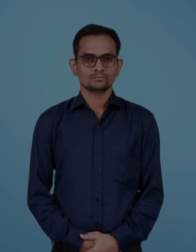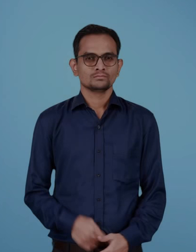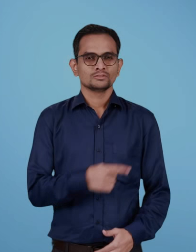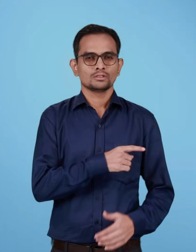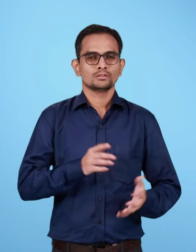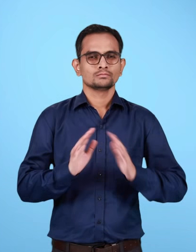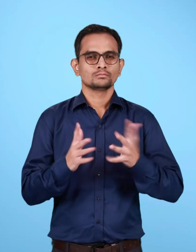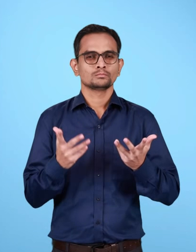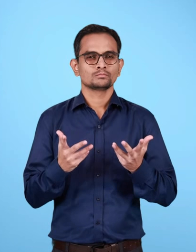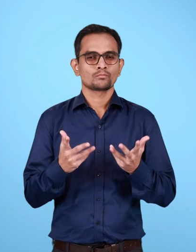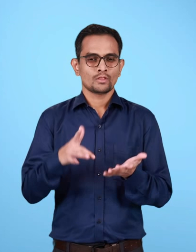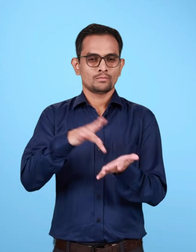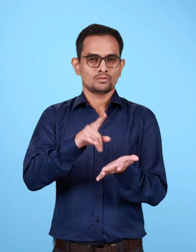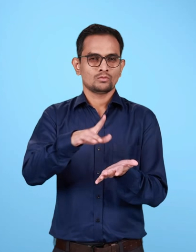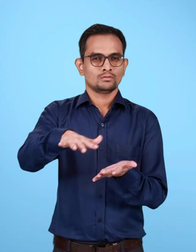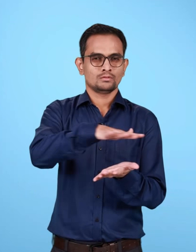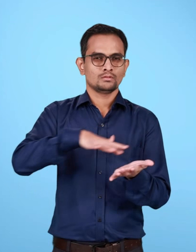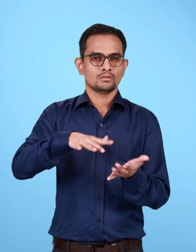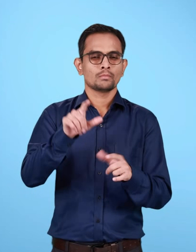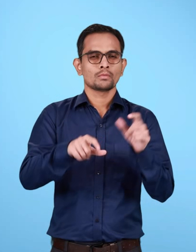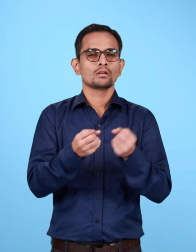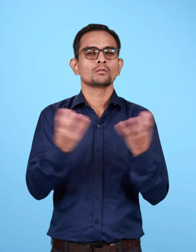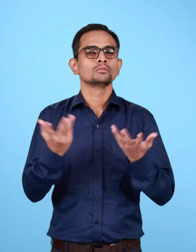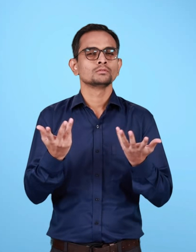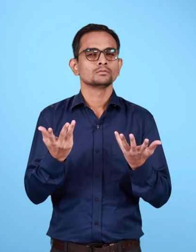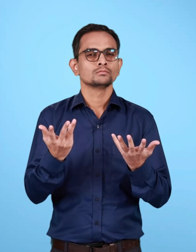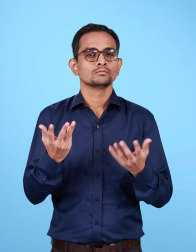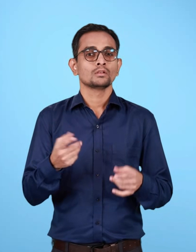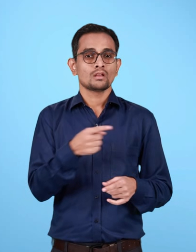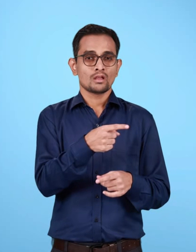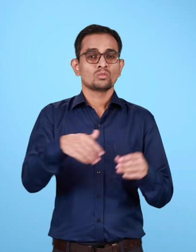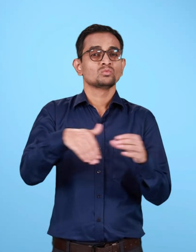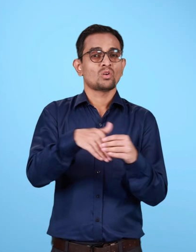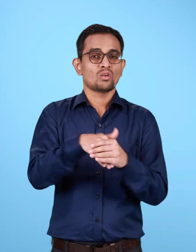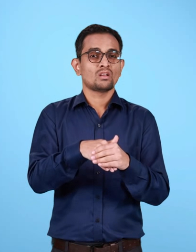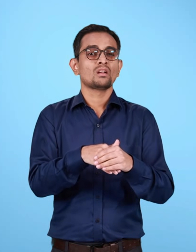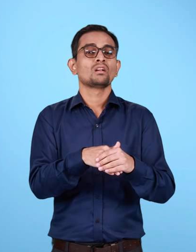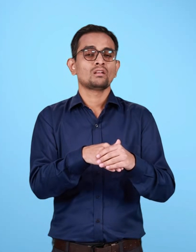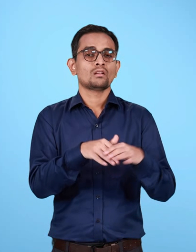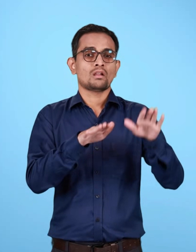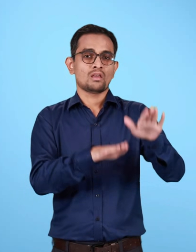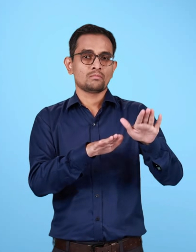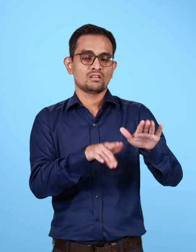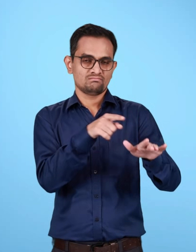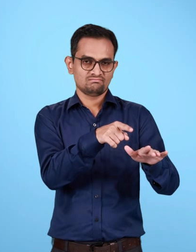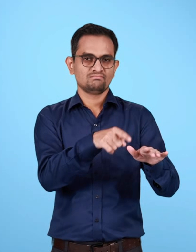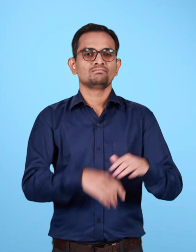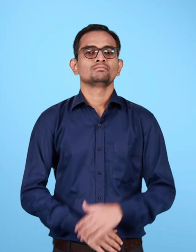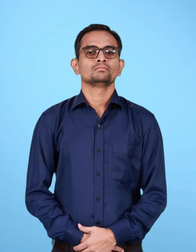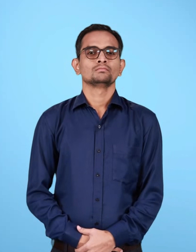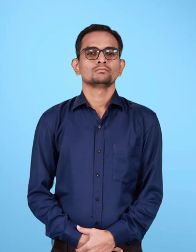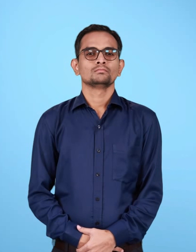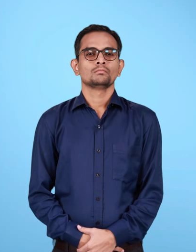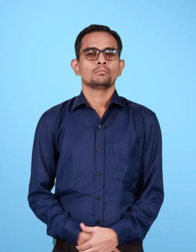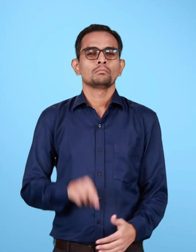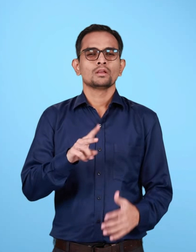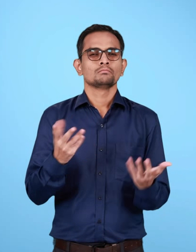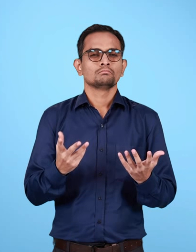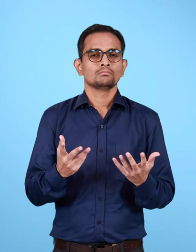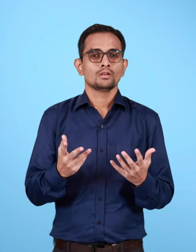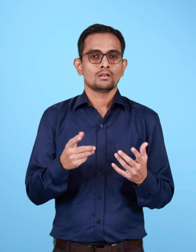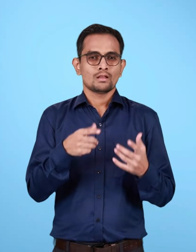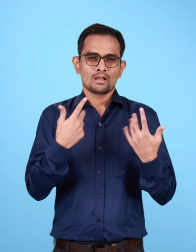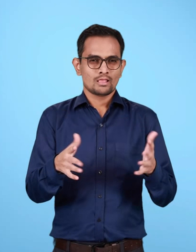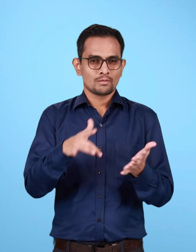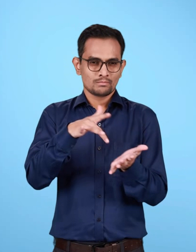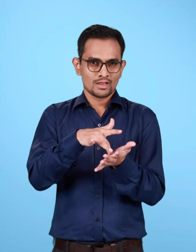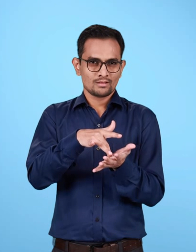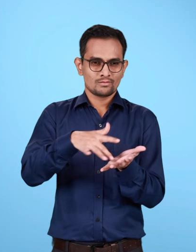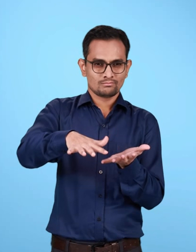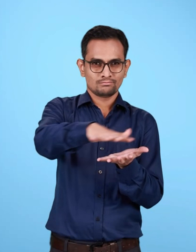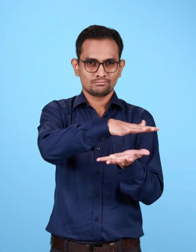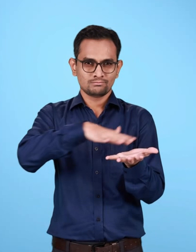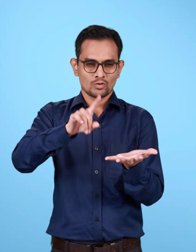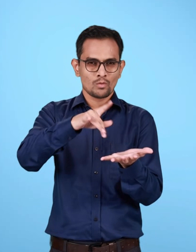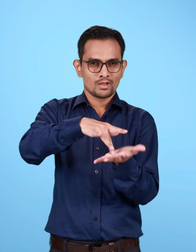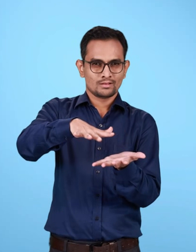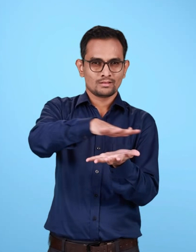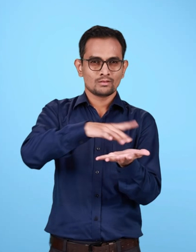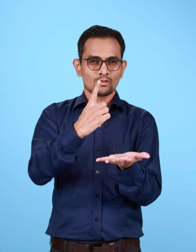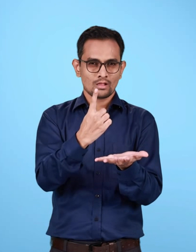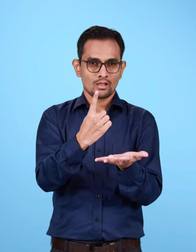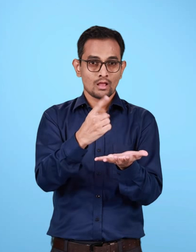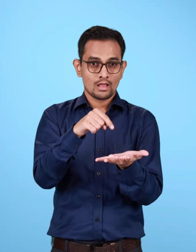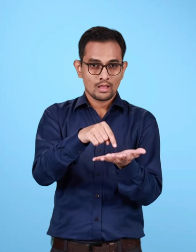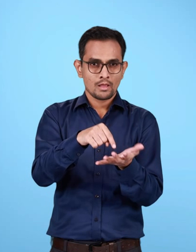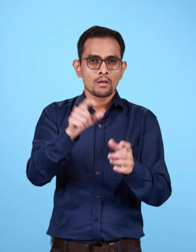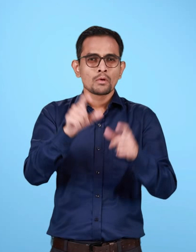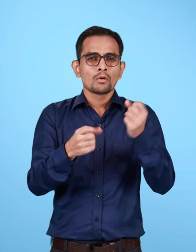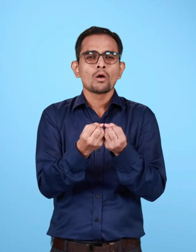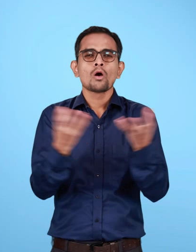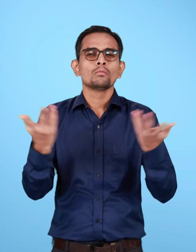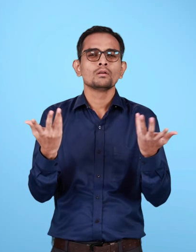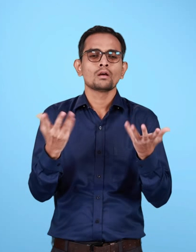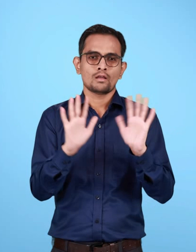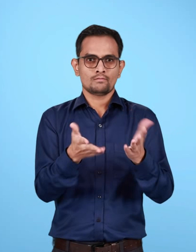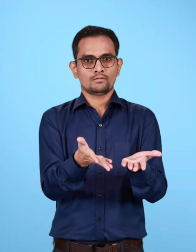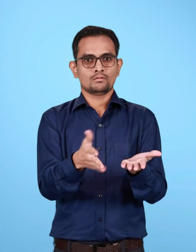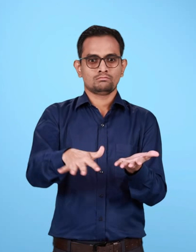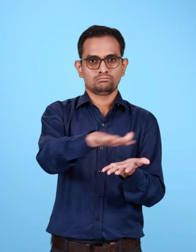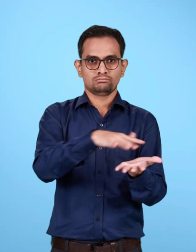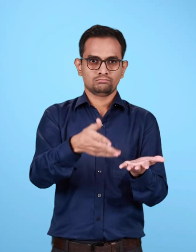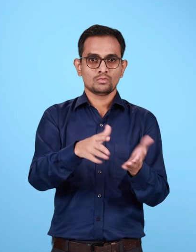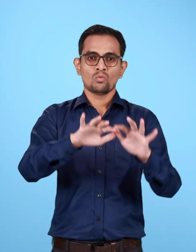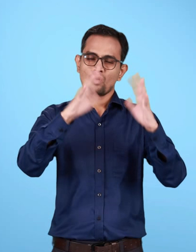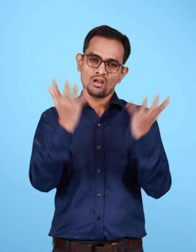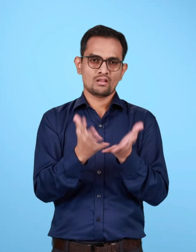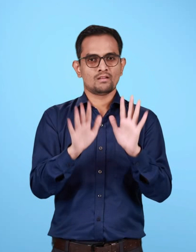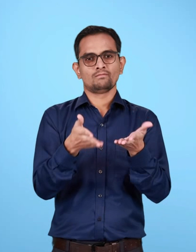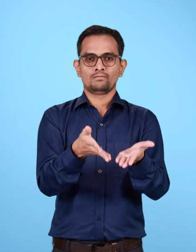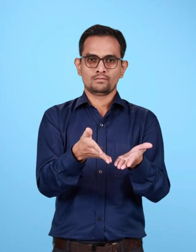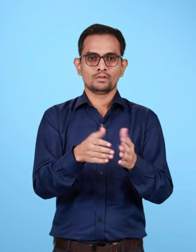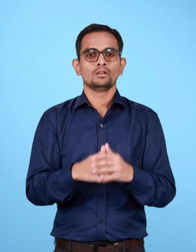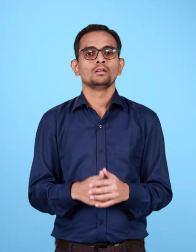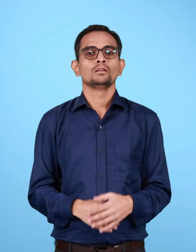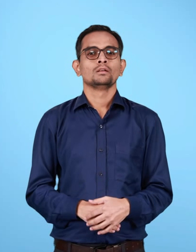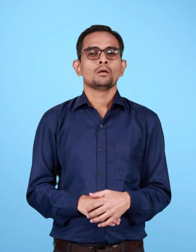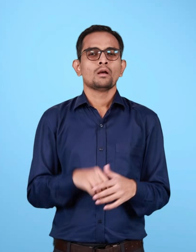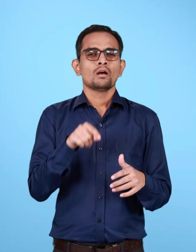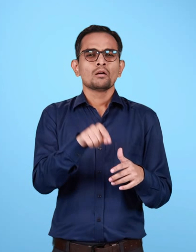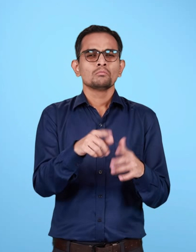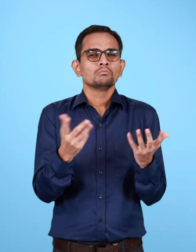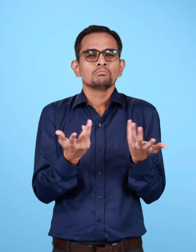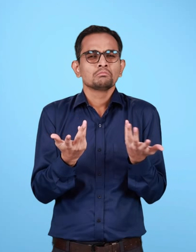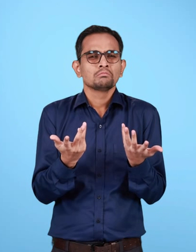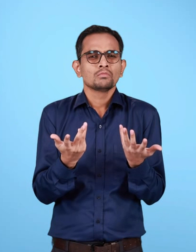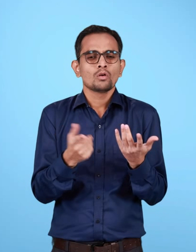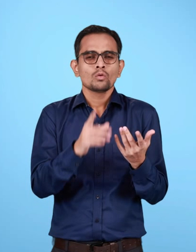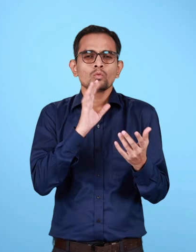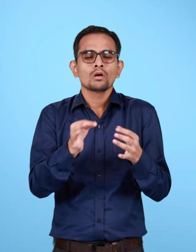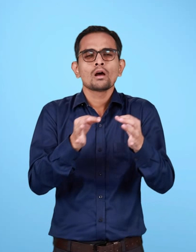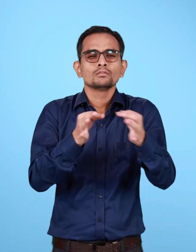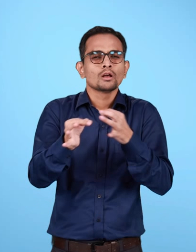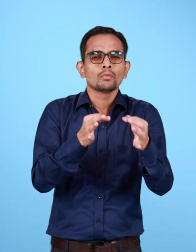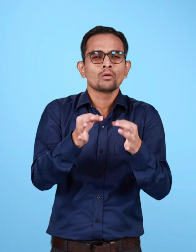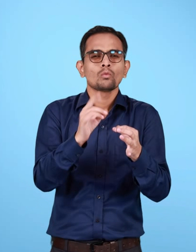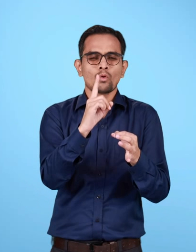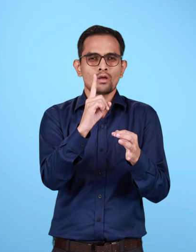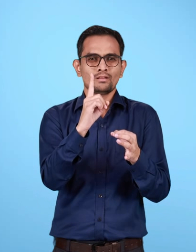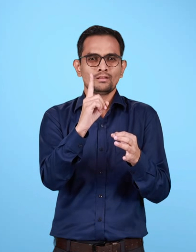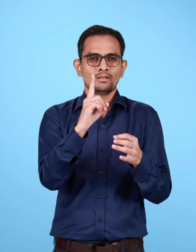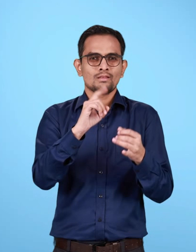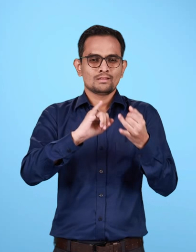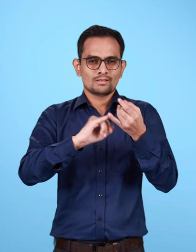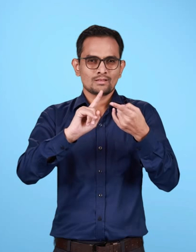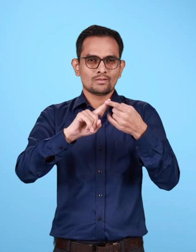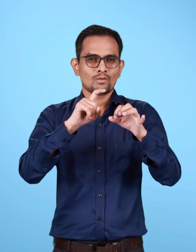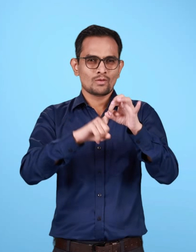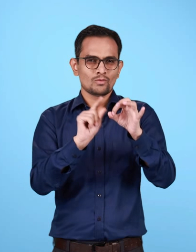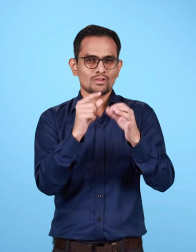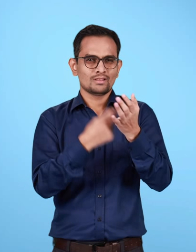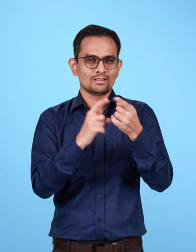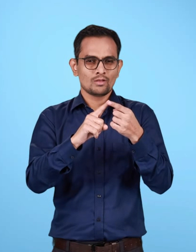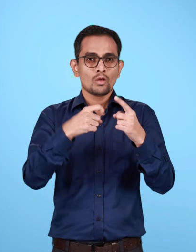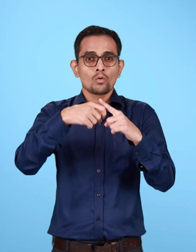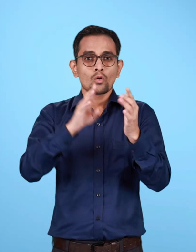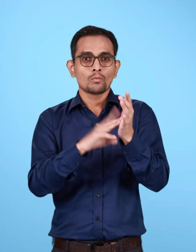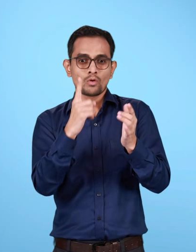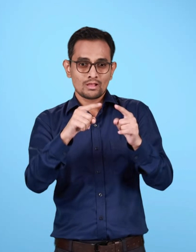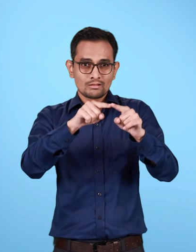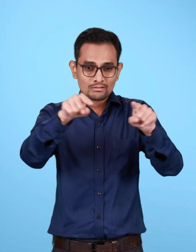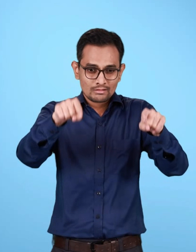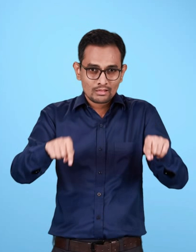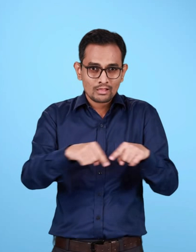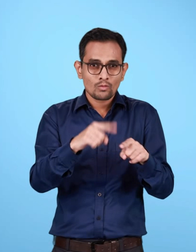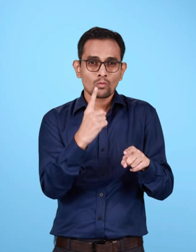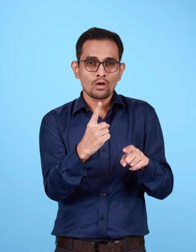Population Density The sign for population density is this. The sign can be modified depending on the context. Population density is the number of people living in a unit area of the earth’s surface. It is normally expressed as per square km. The average density of population